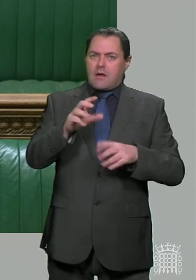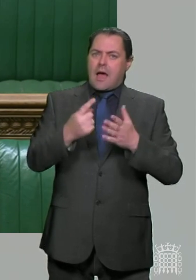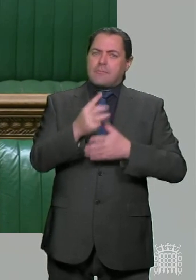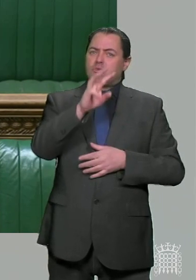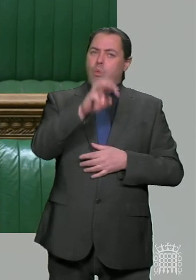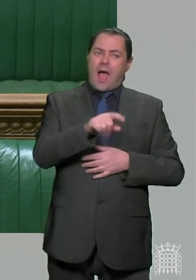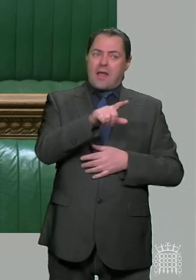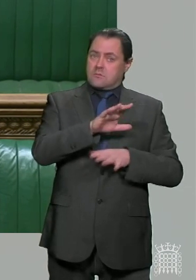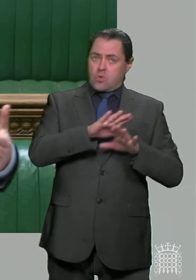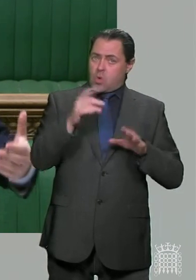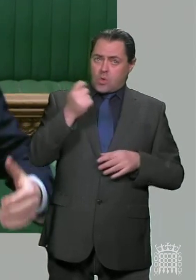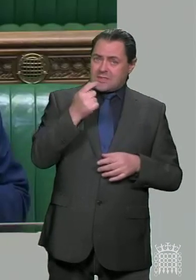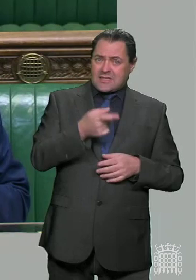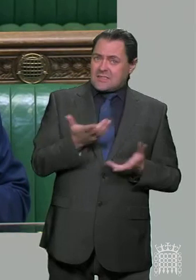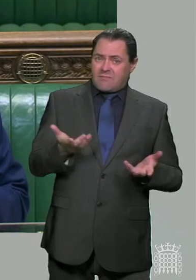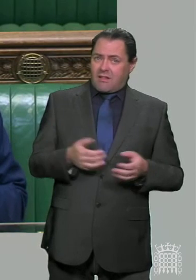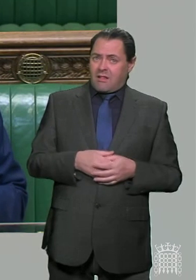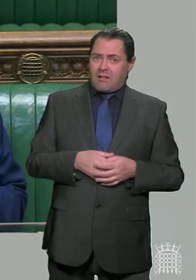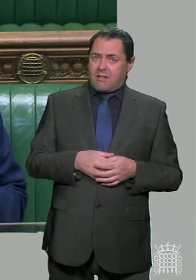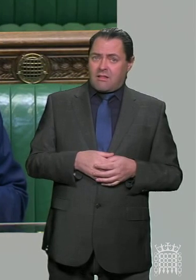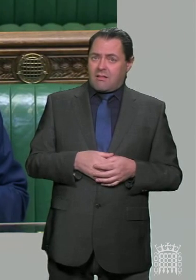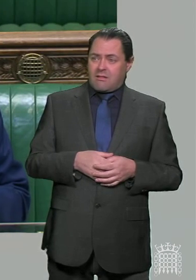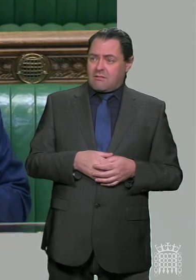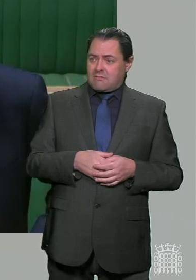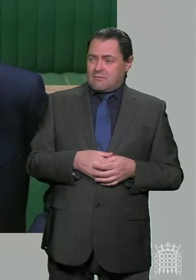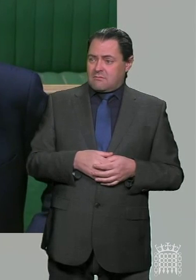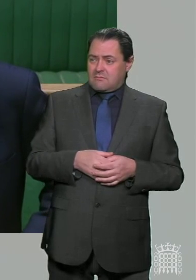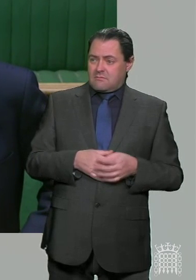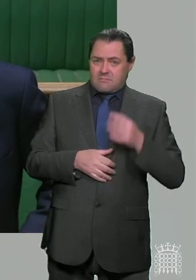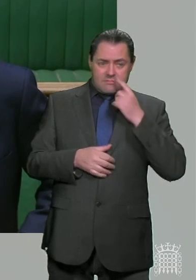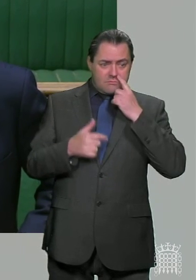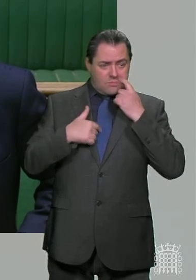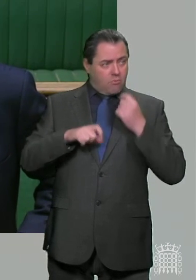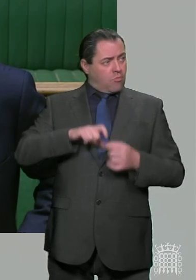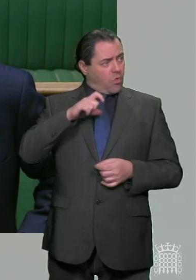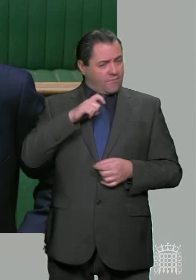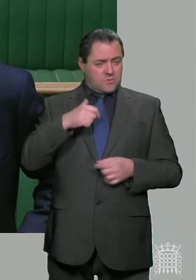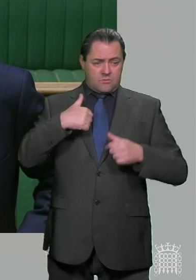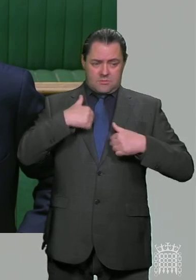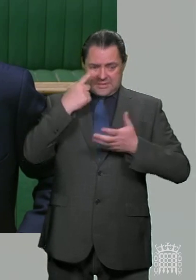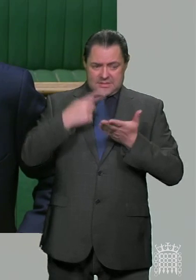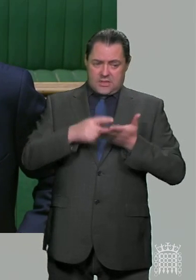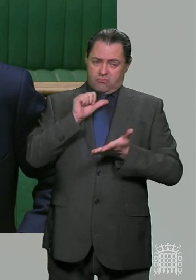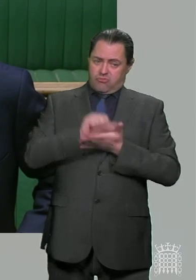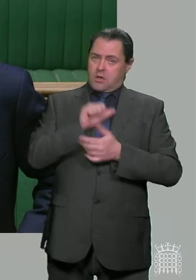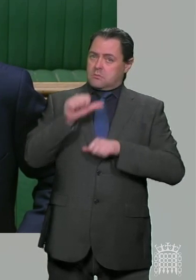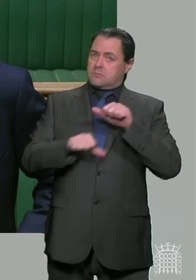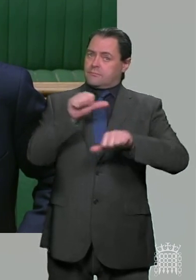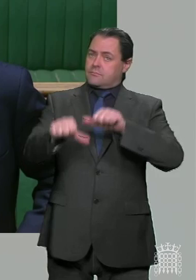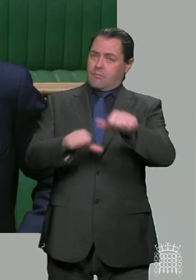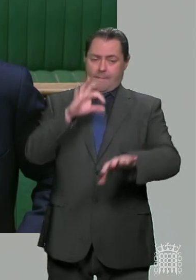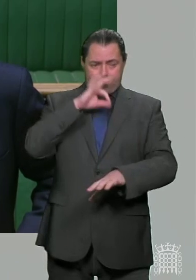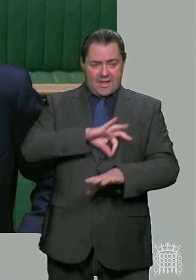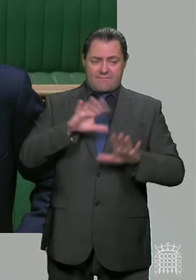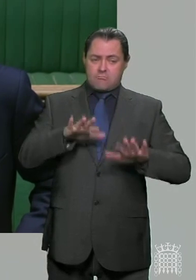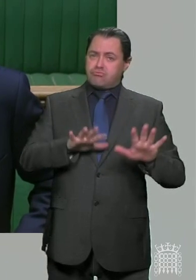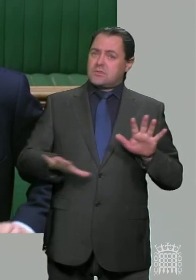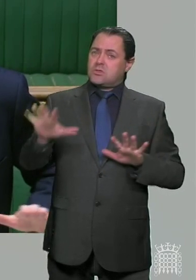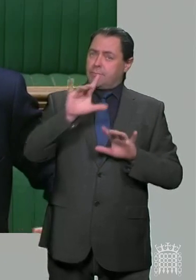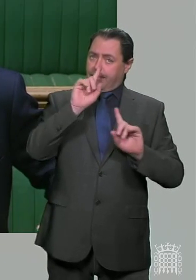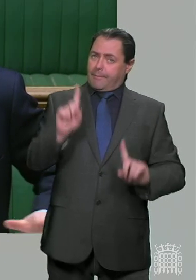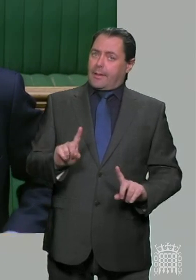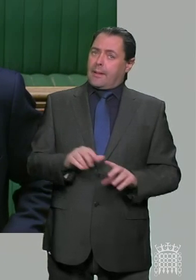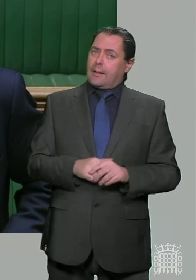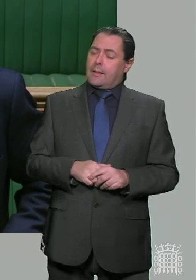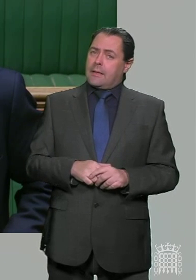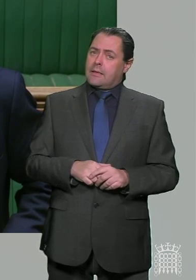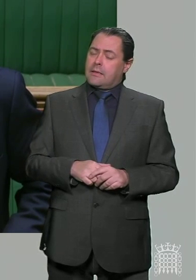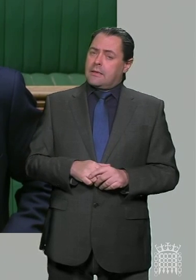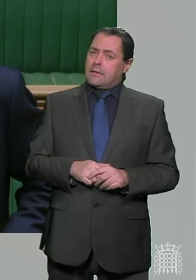It did not work, and I am absolutely confident that we took the decisions in the best interests of the British people.